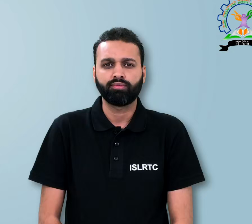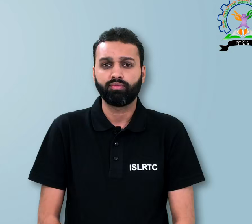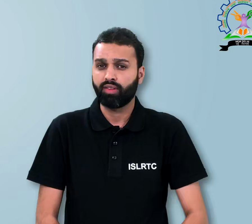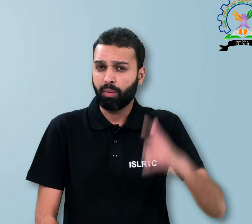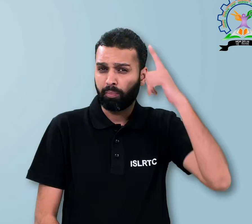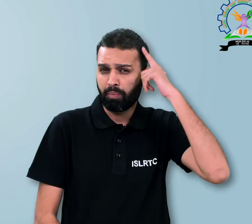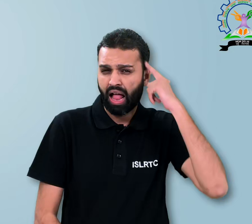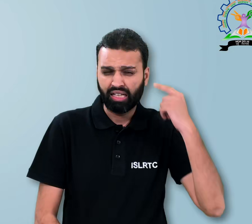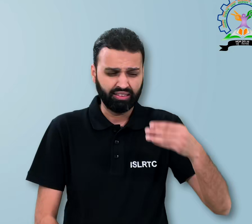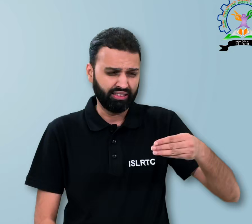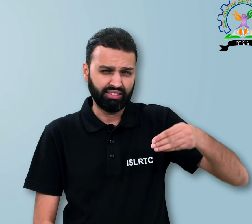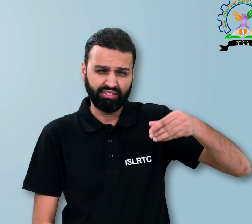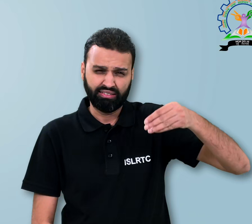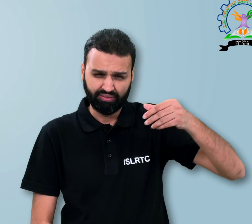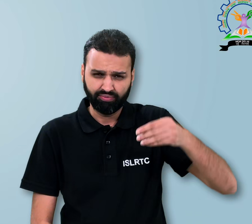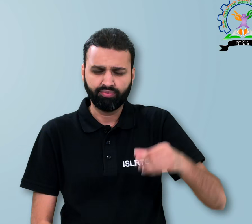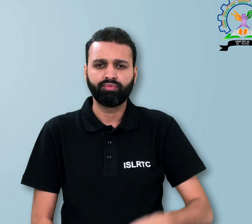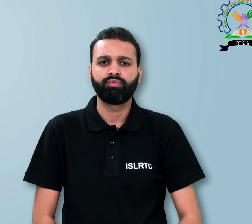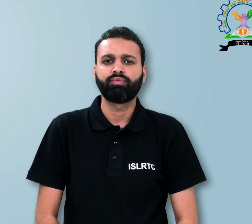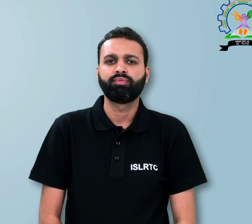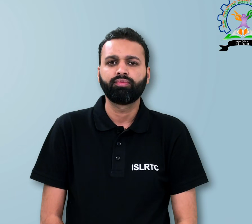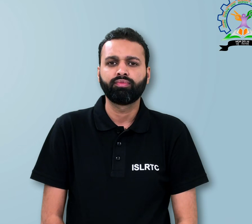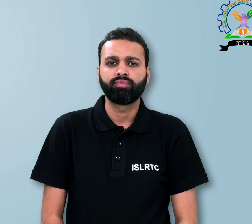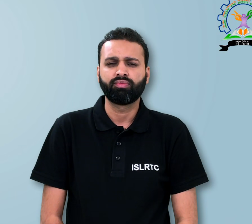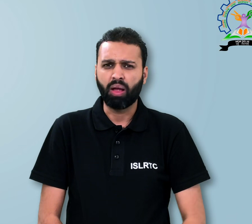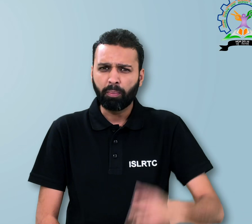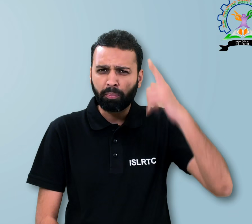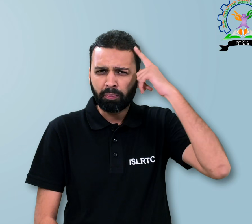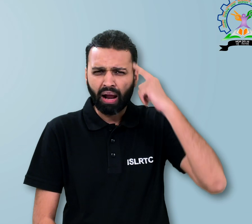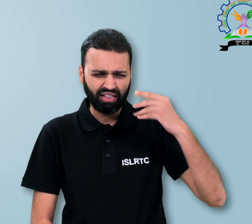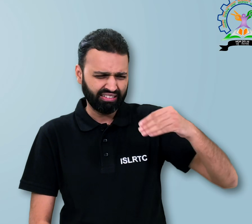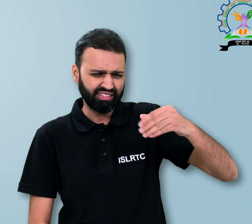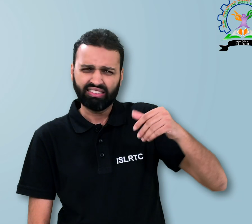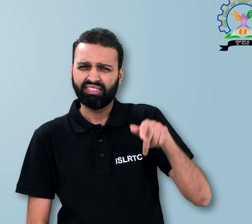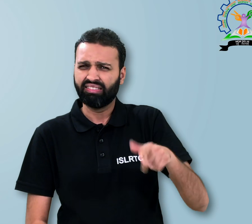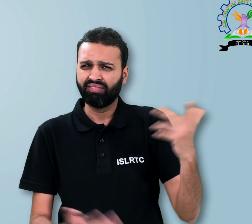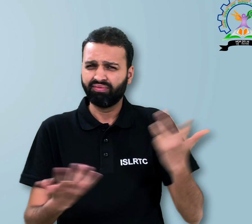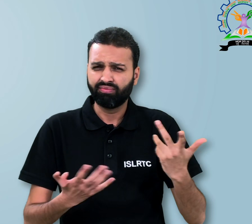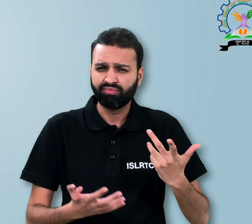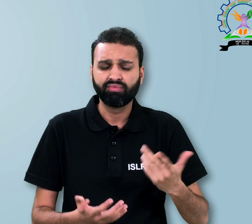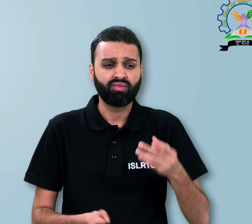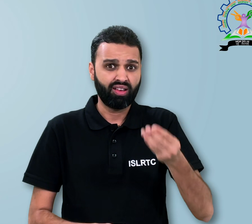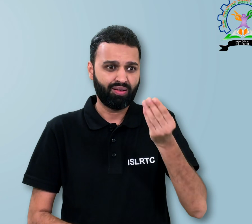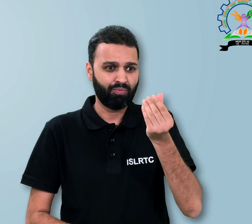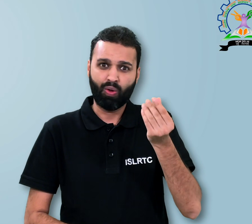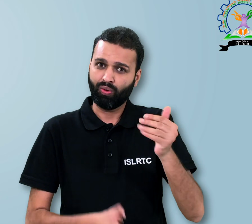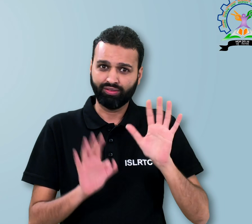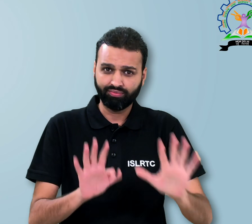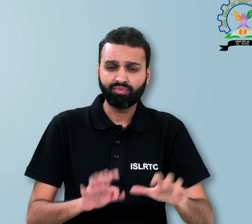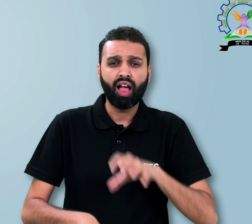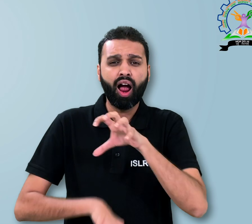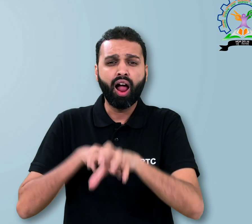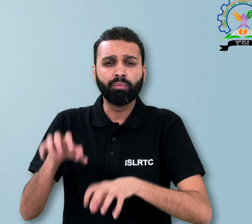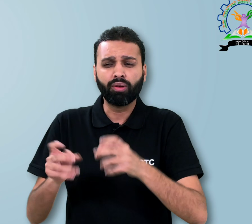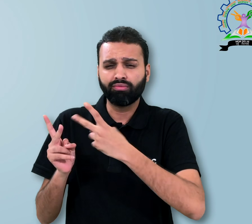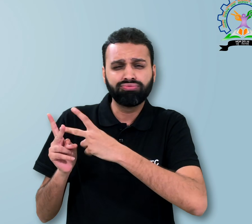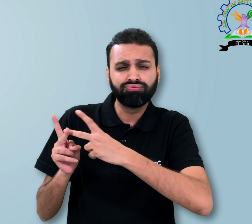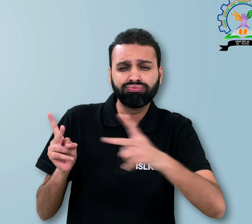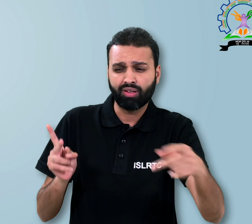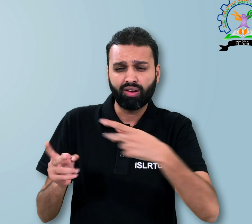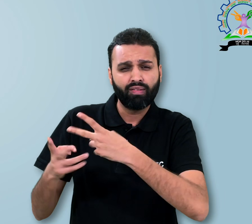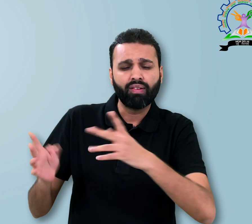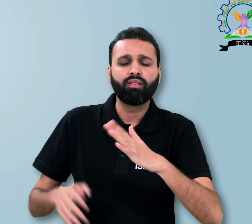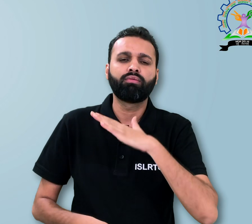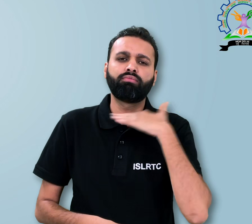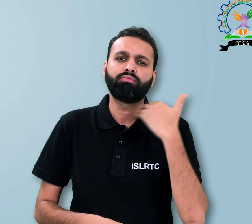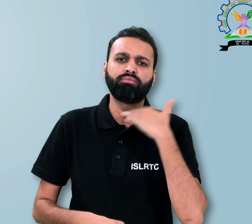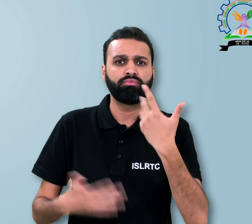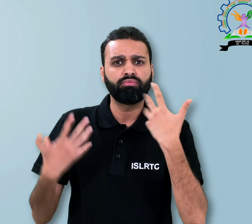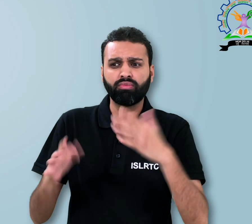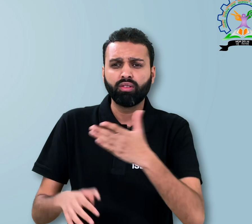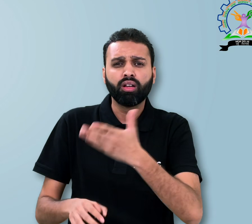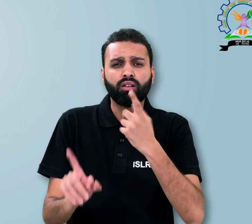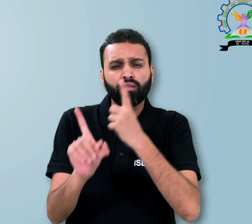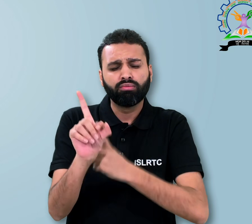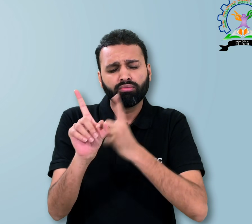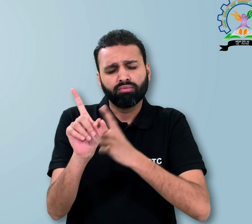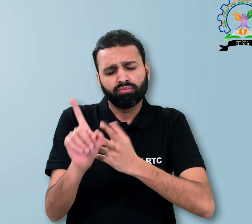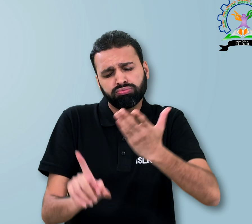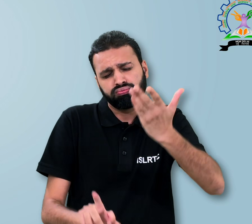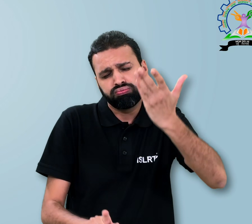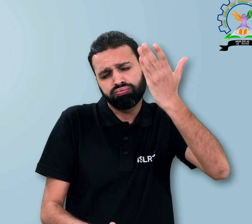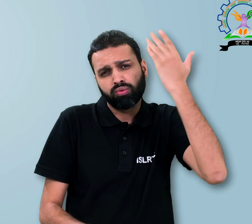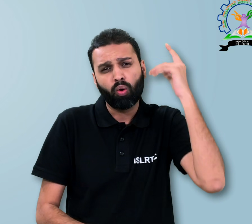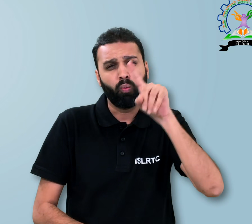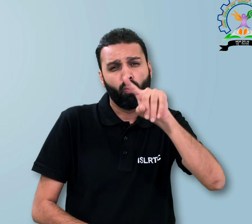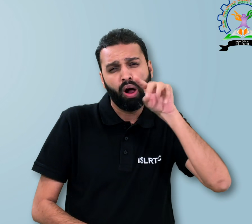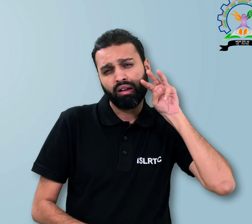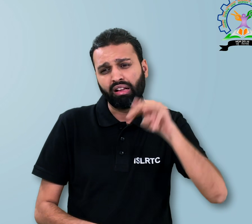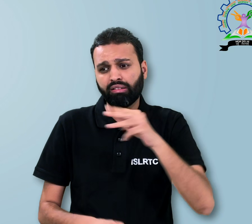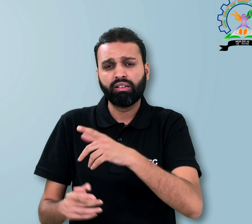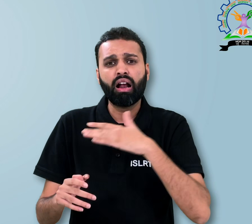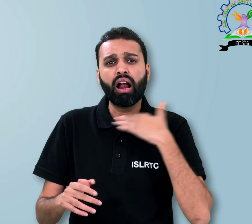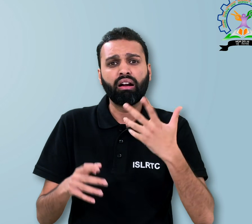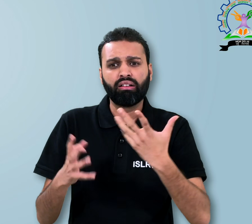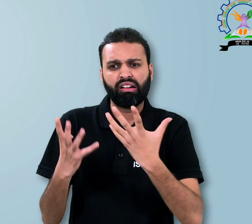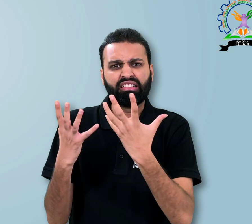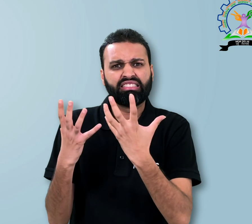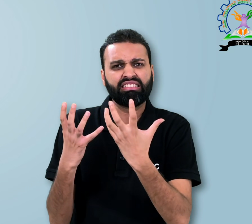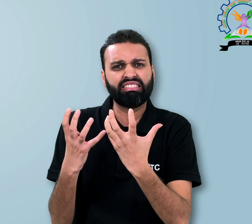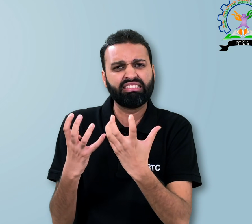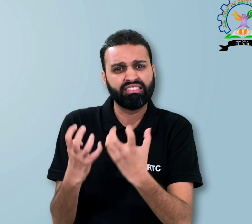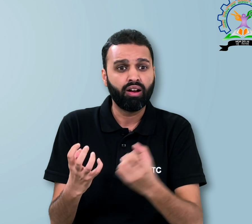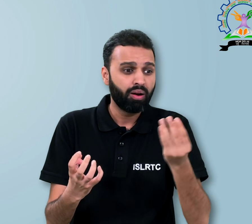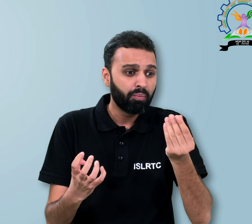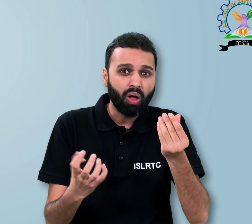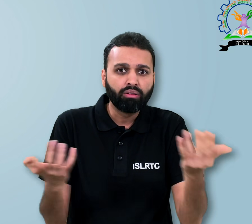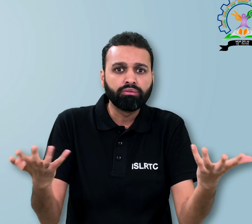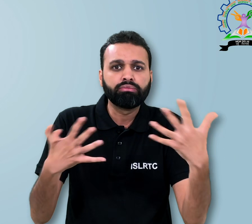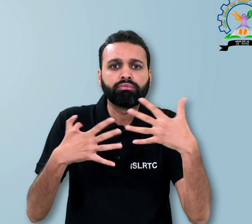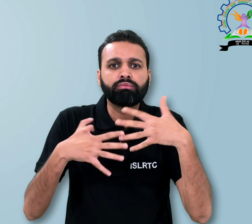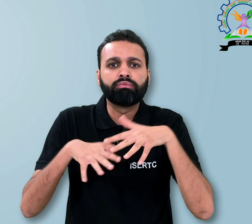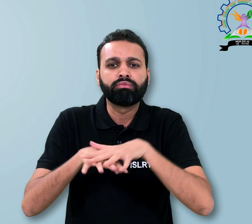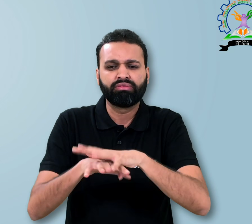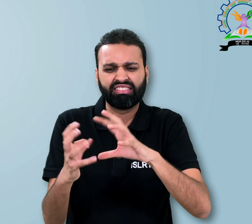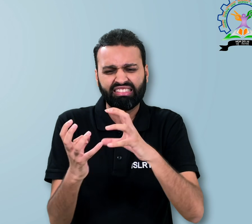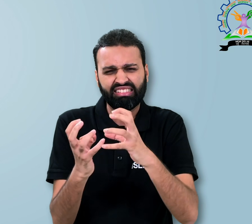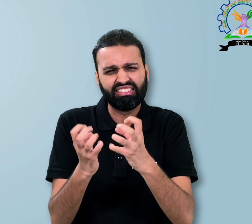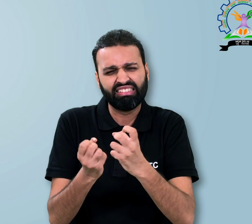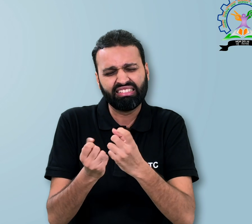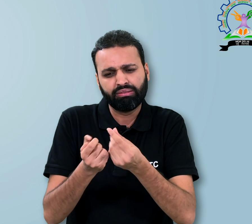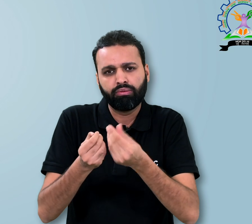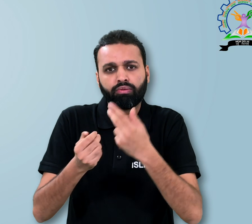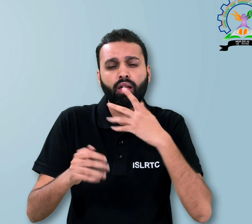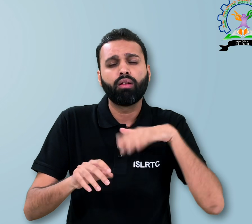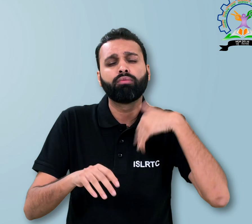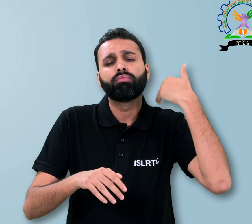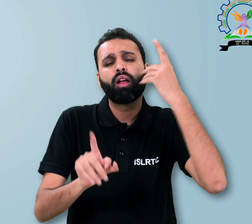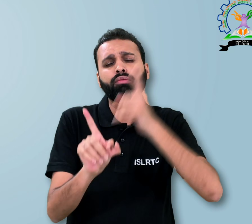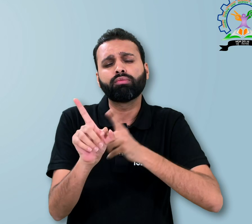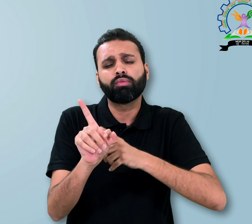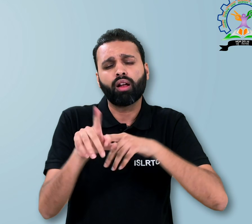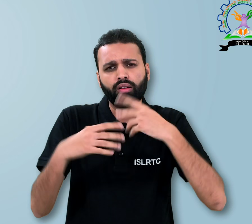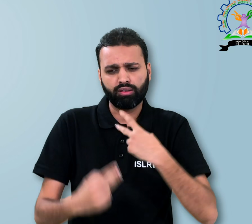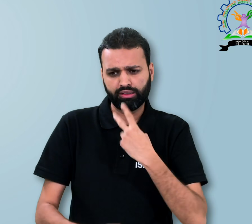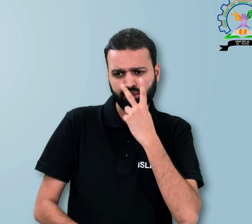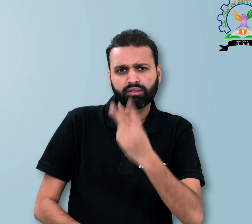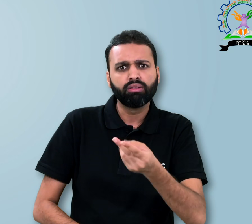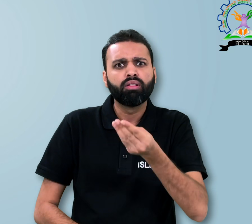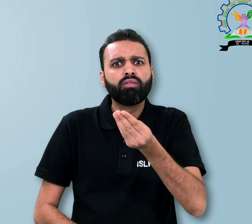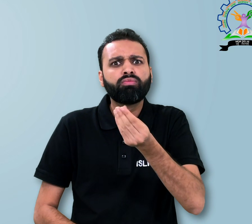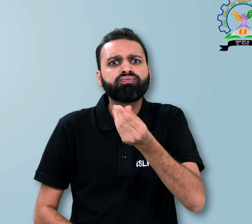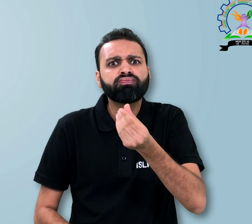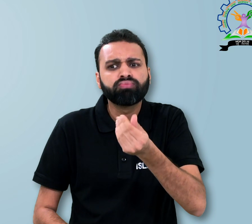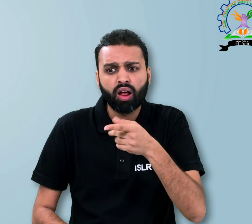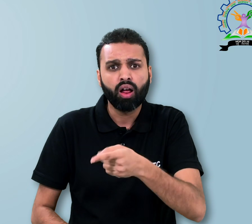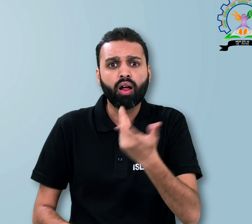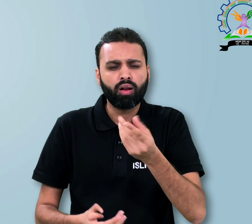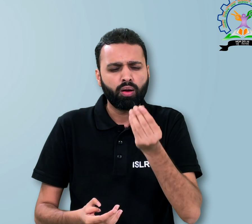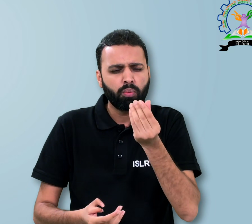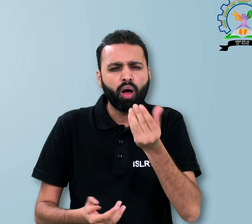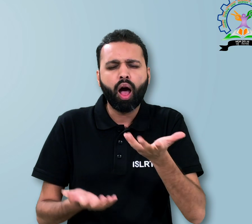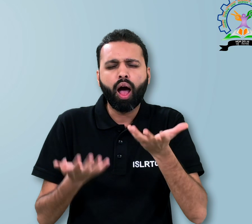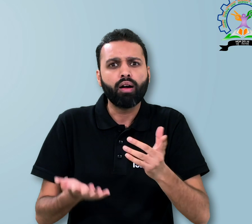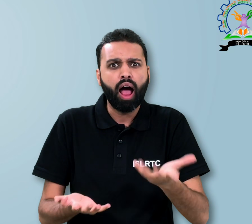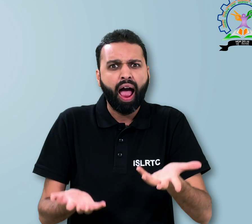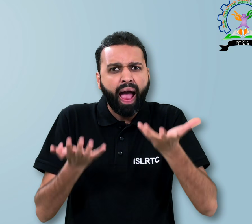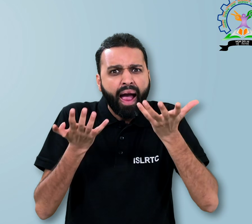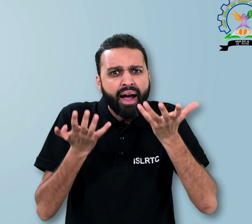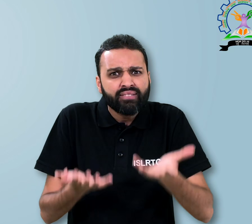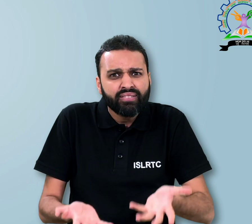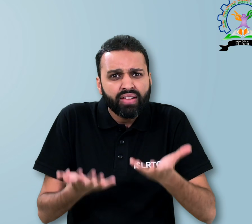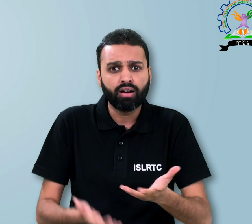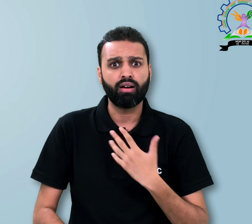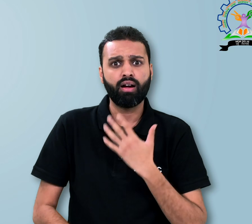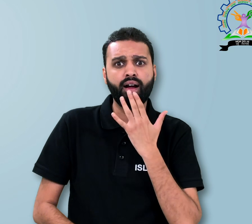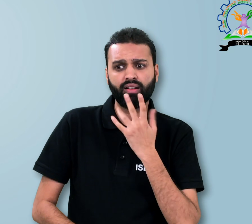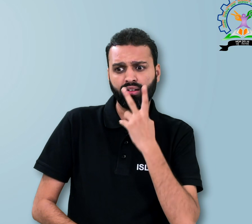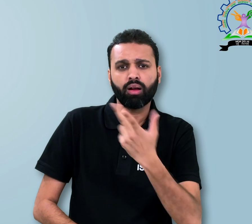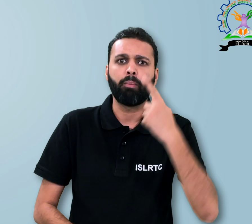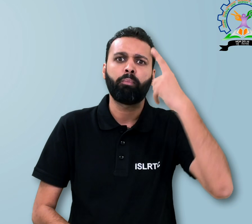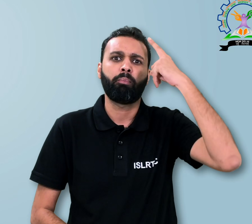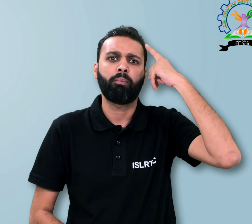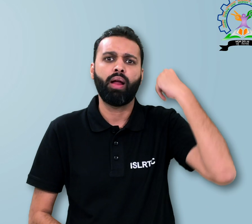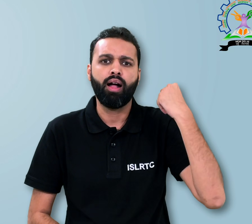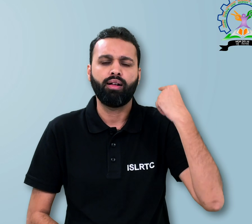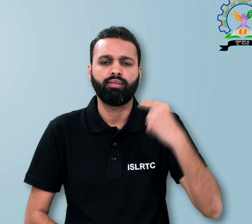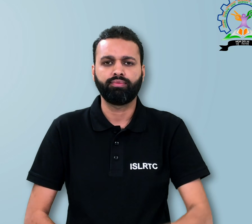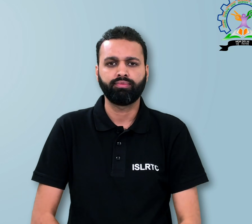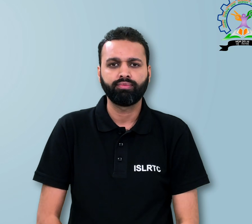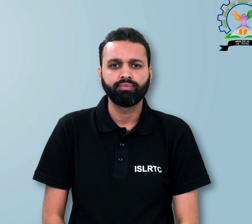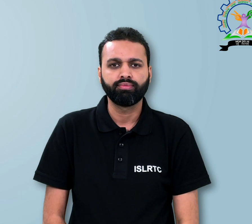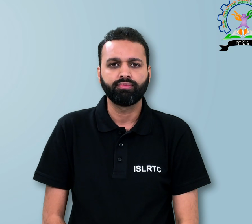Peaty Soil Peat soil is a type of soil made from decomposed organic materials that form over thousands of years. These soils are generally heavy and black in colour.